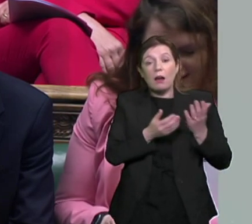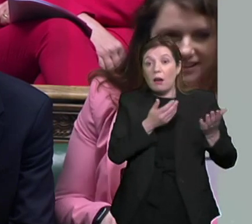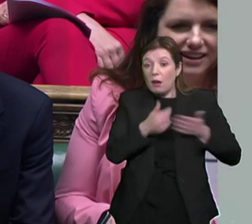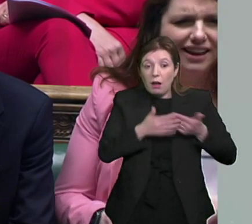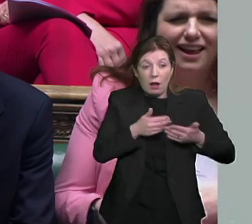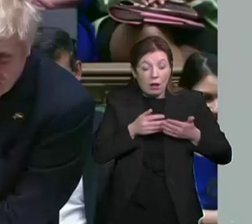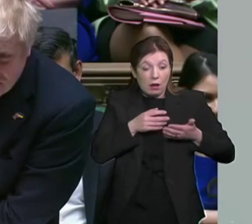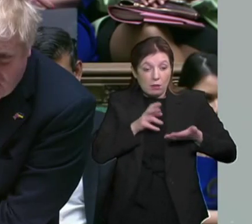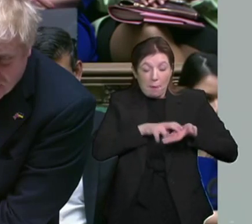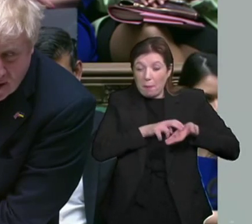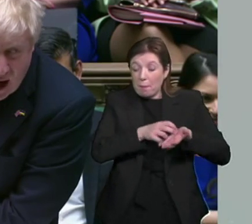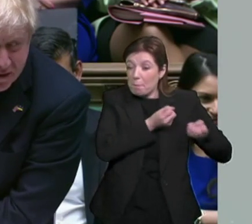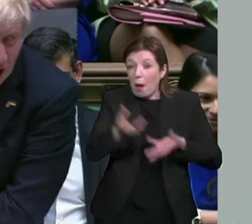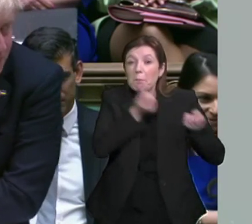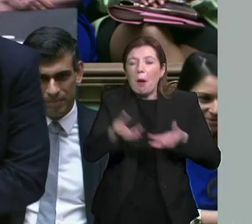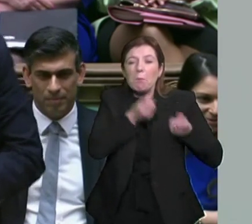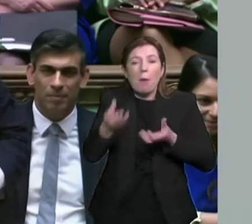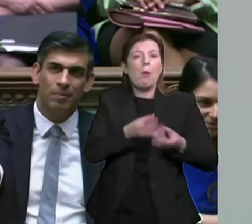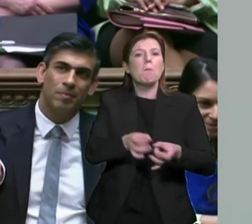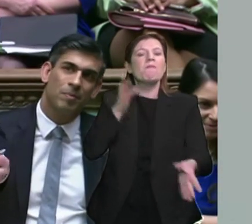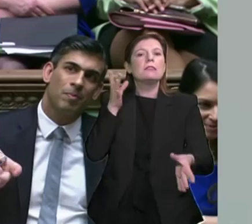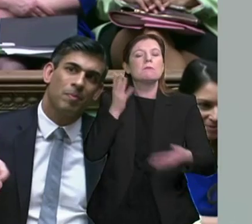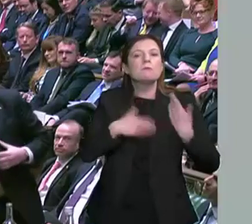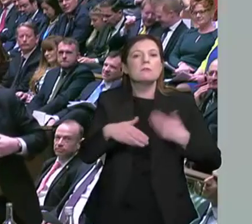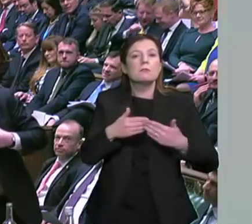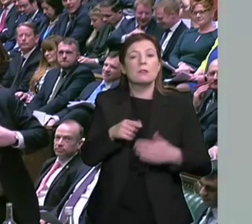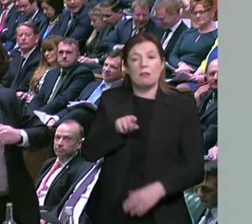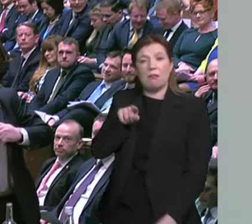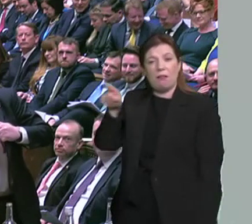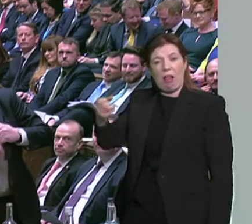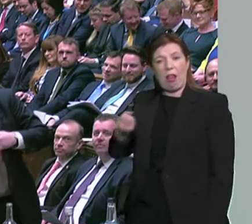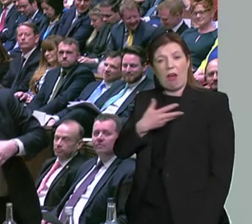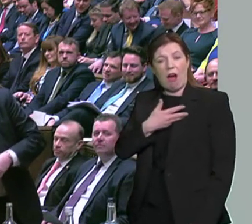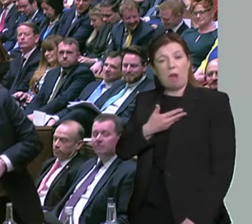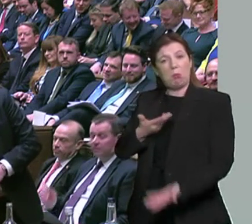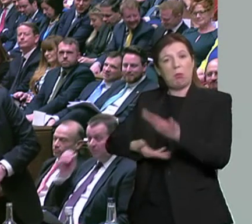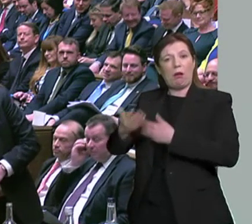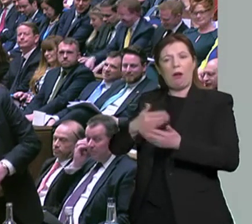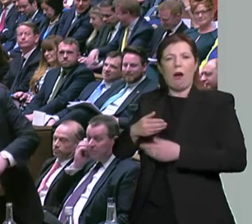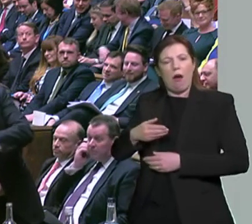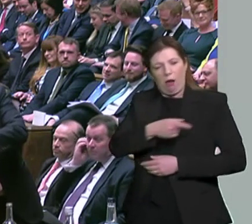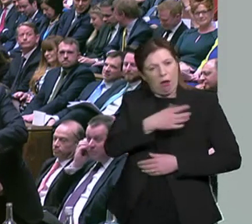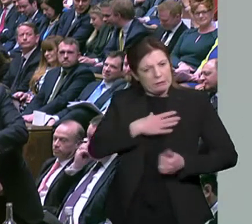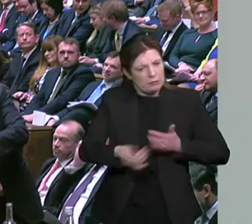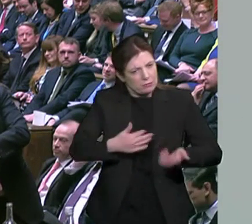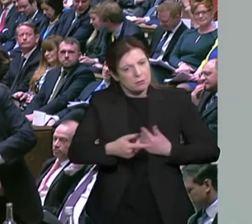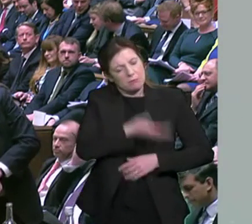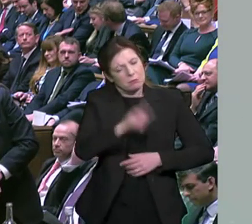That was absolutely vital, at a time when the Opposition were calling on us to go further and faster.